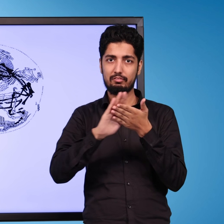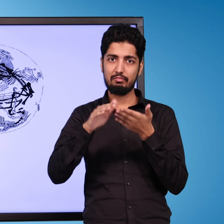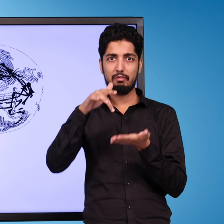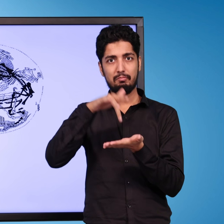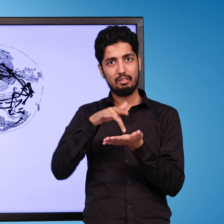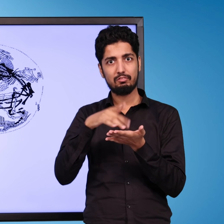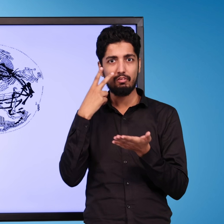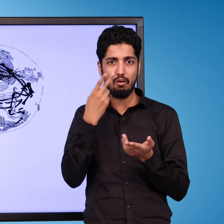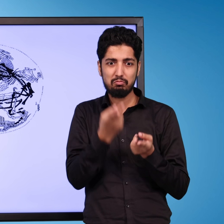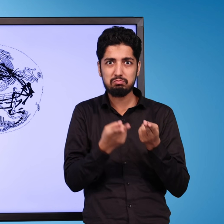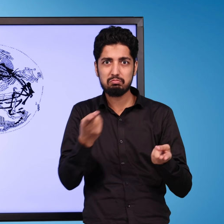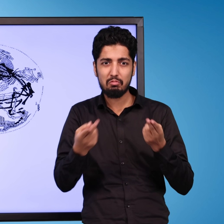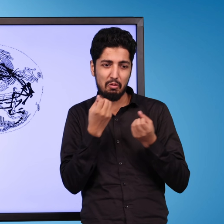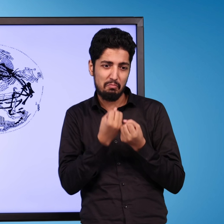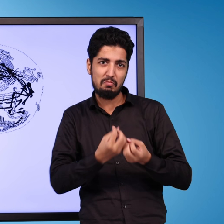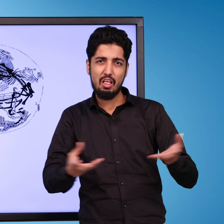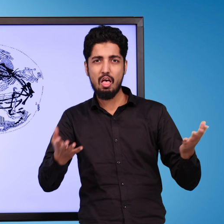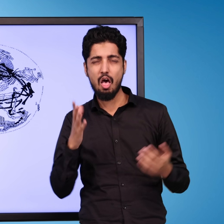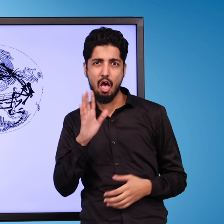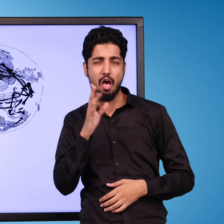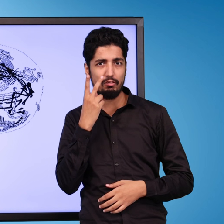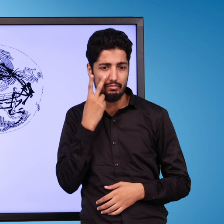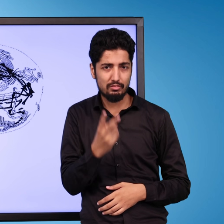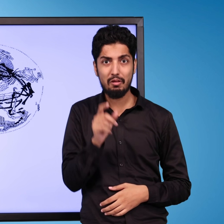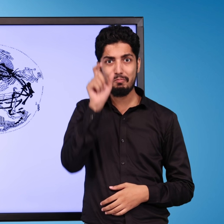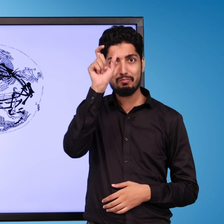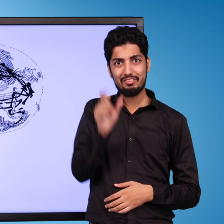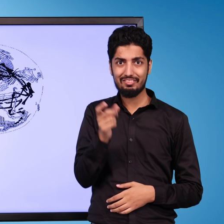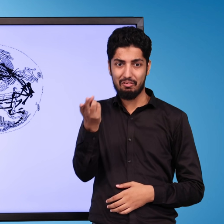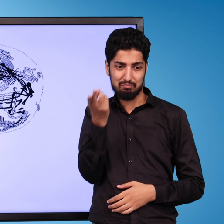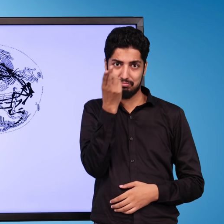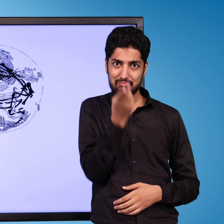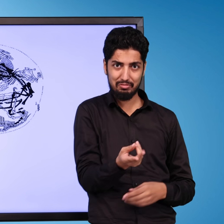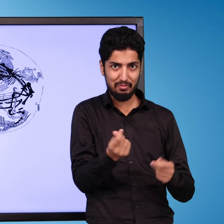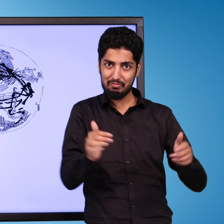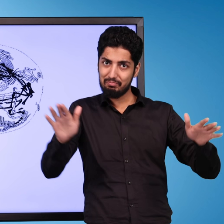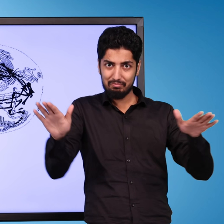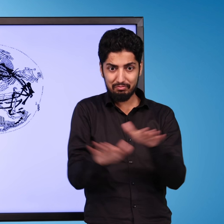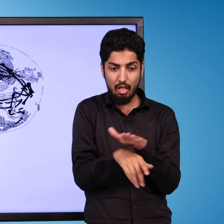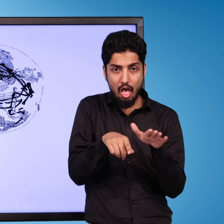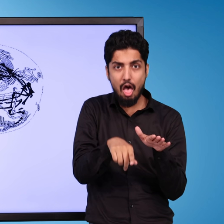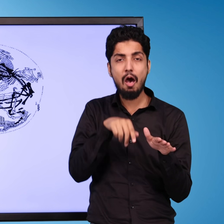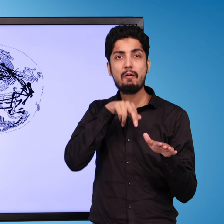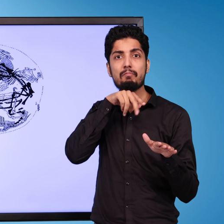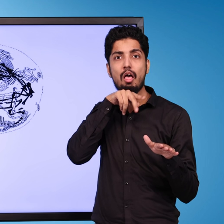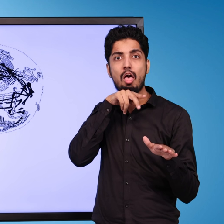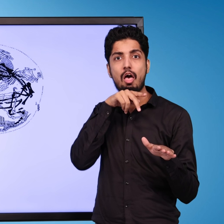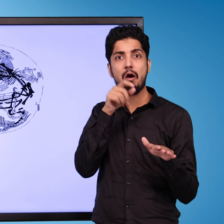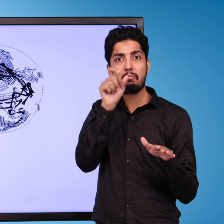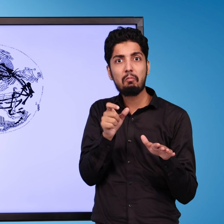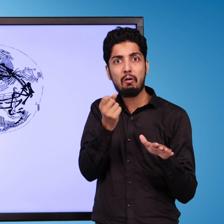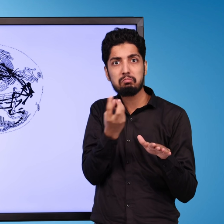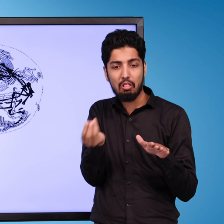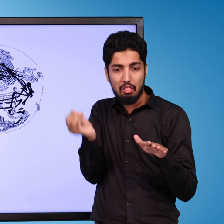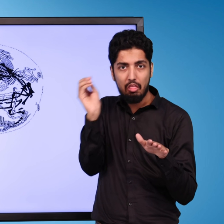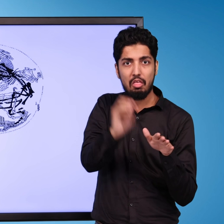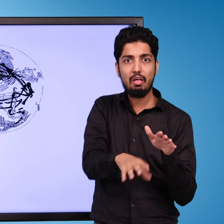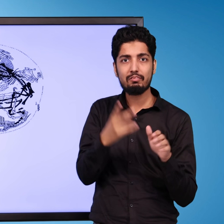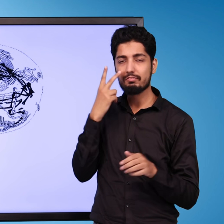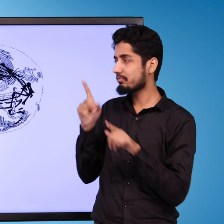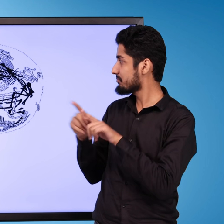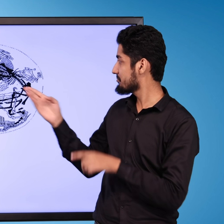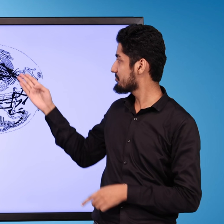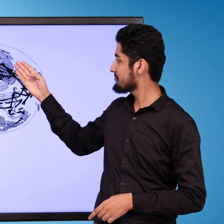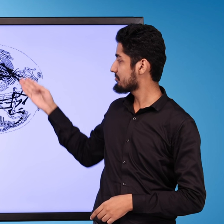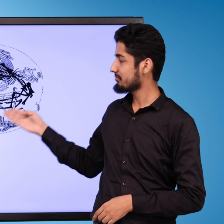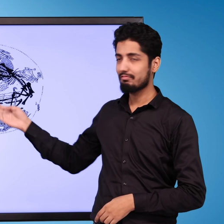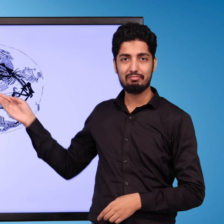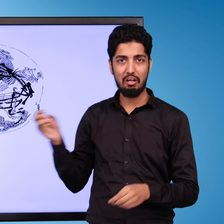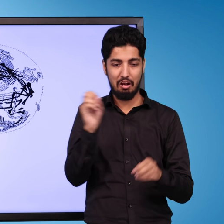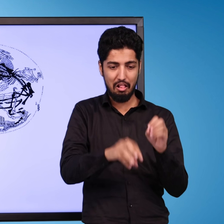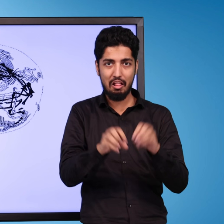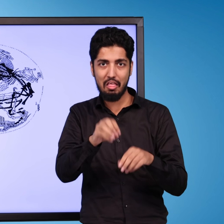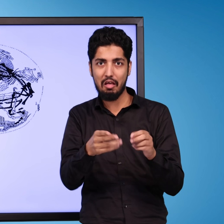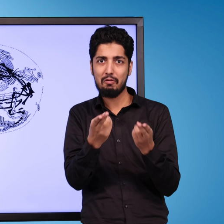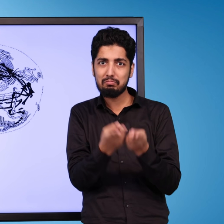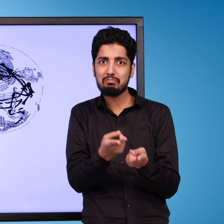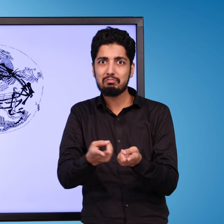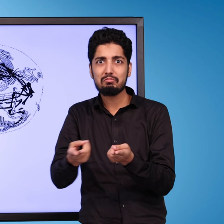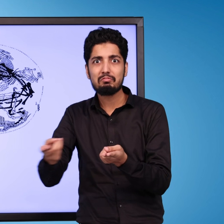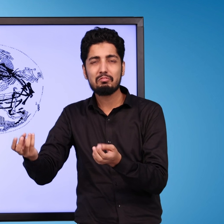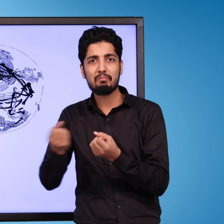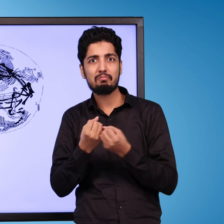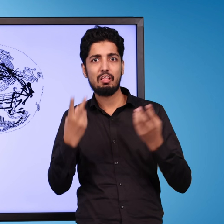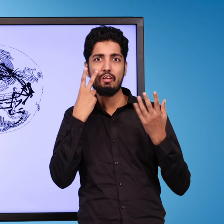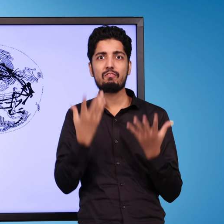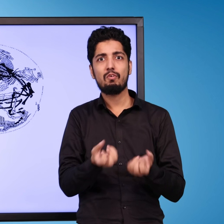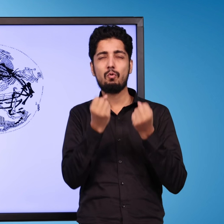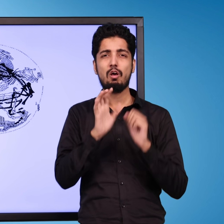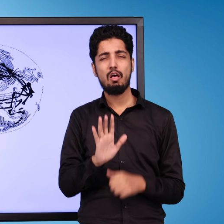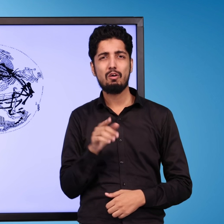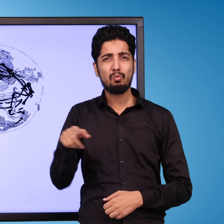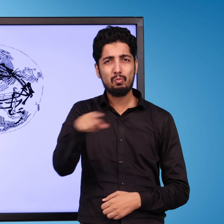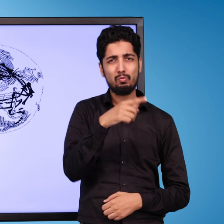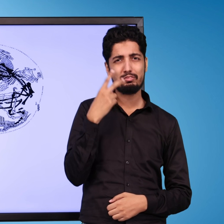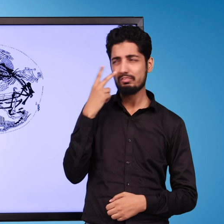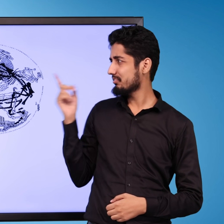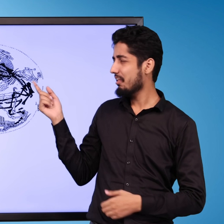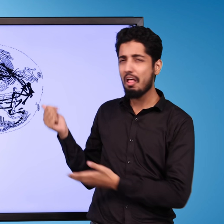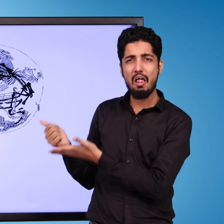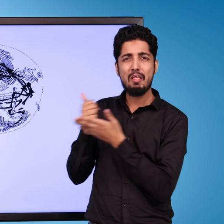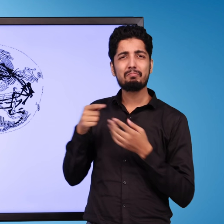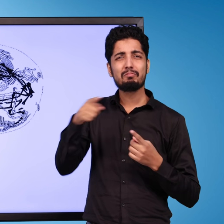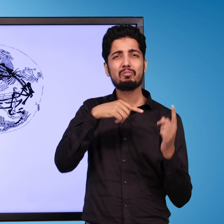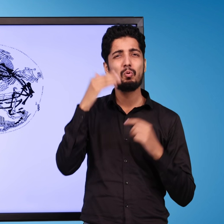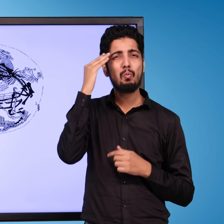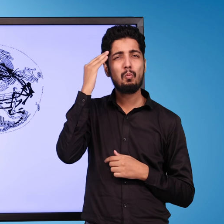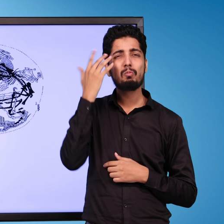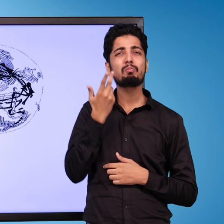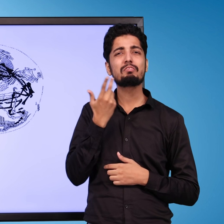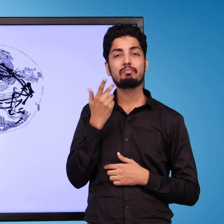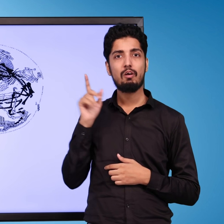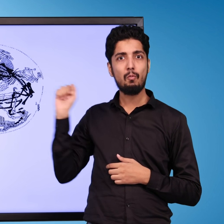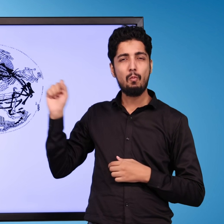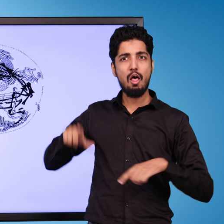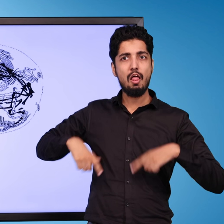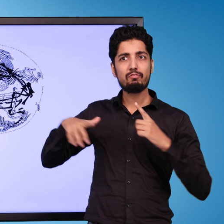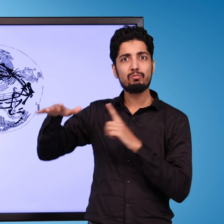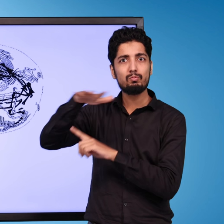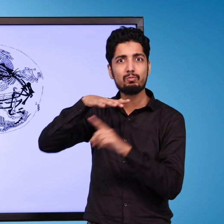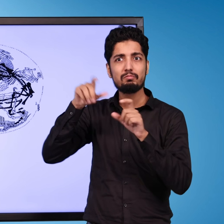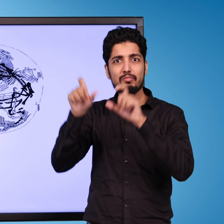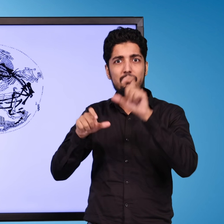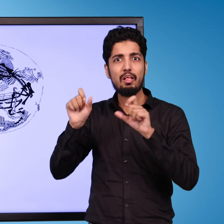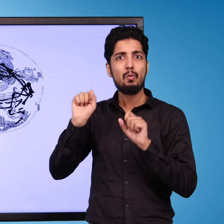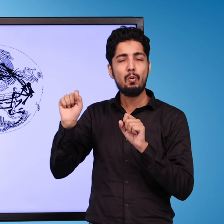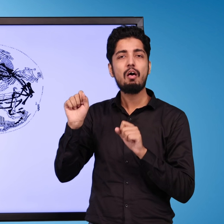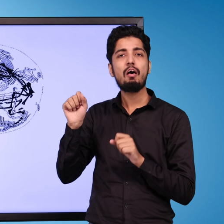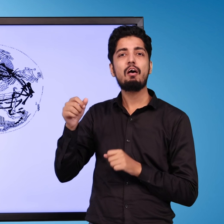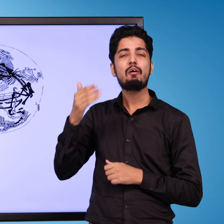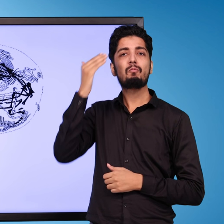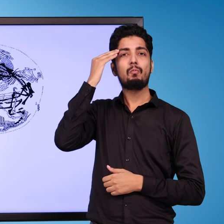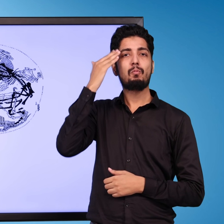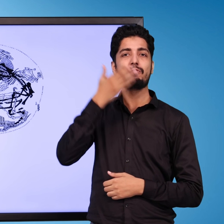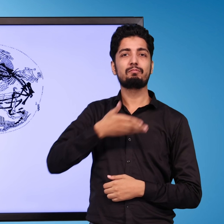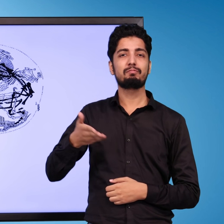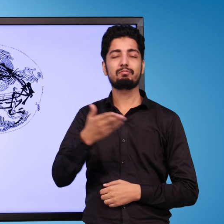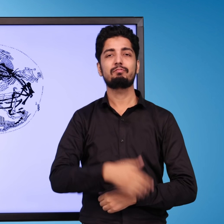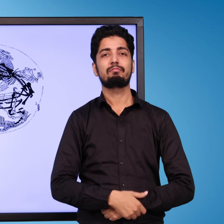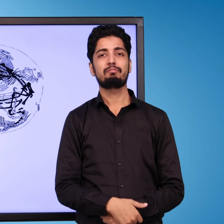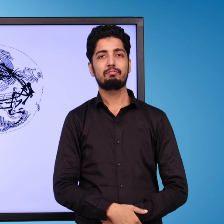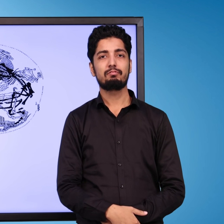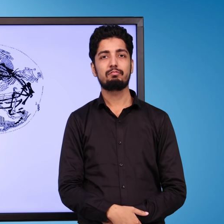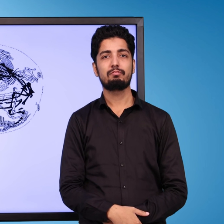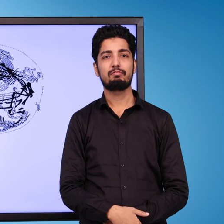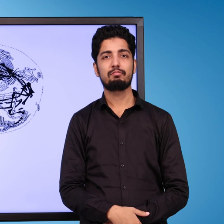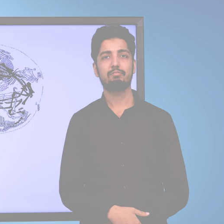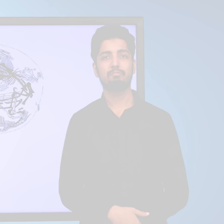Finding such burial sites helps us know more about the lives in the past.